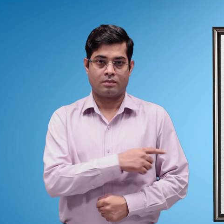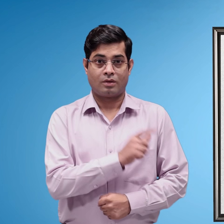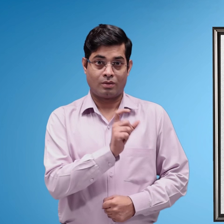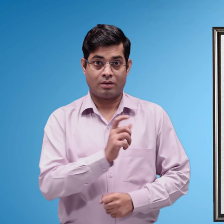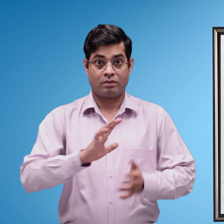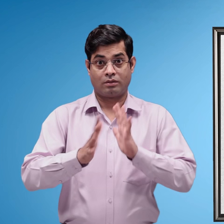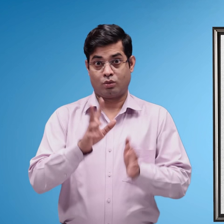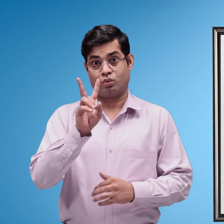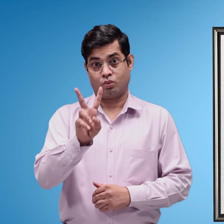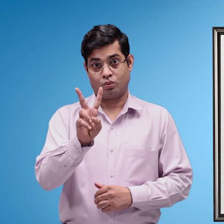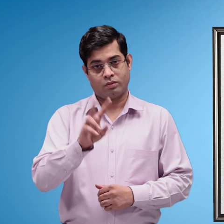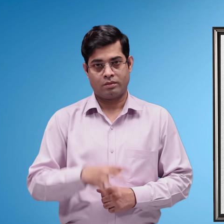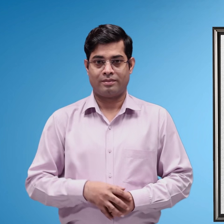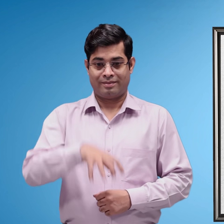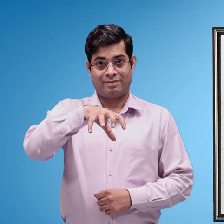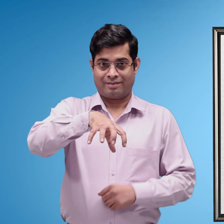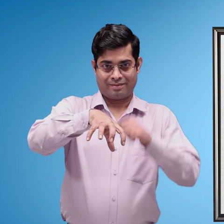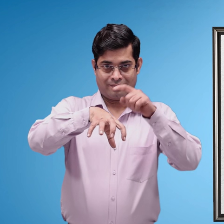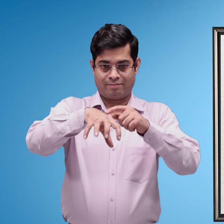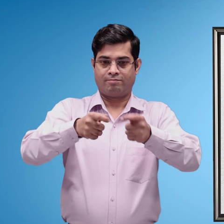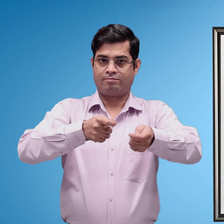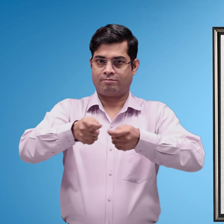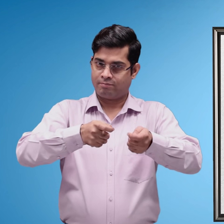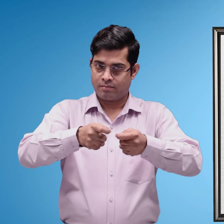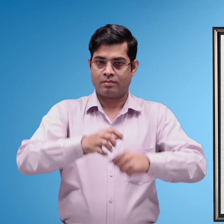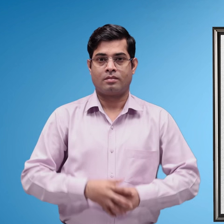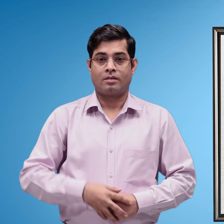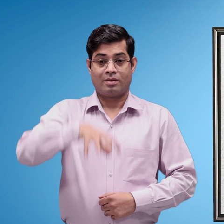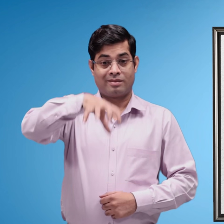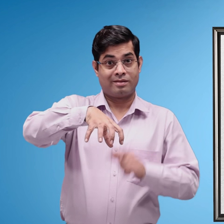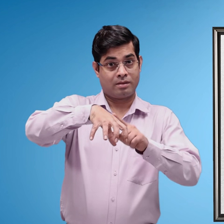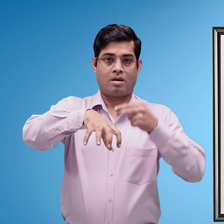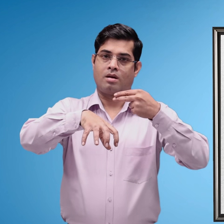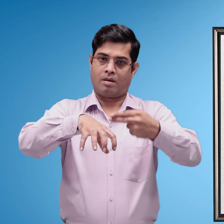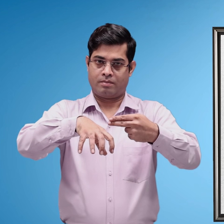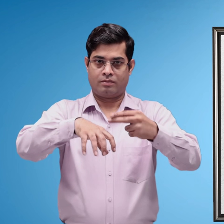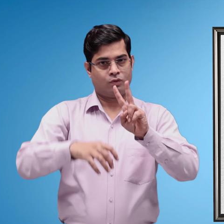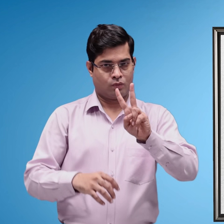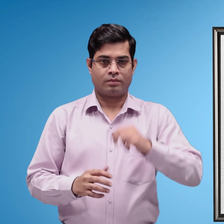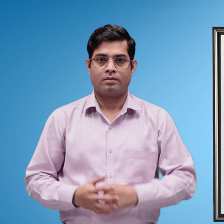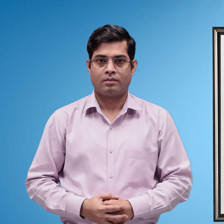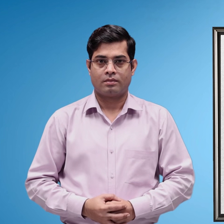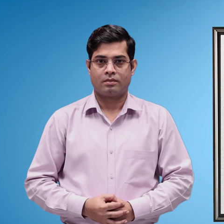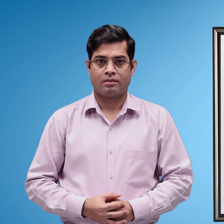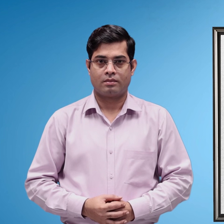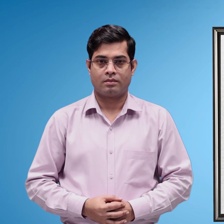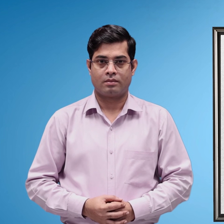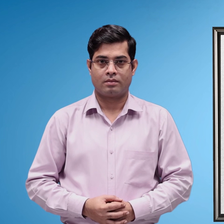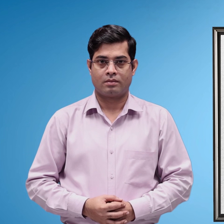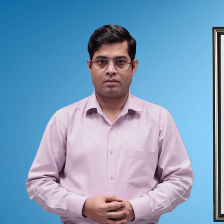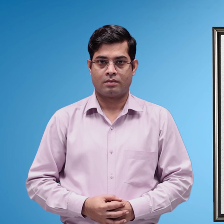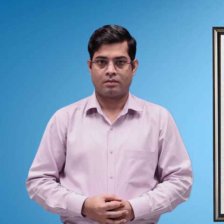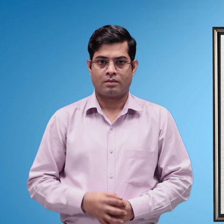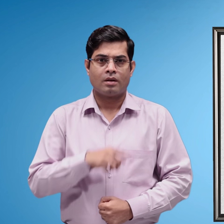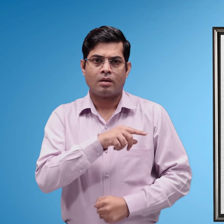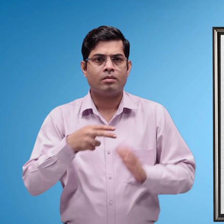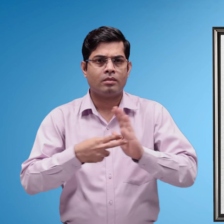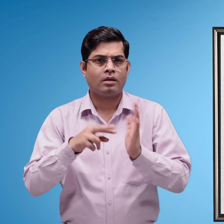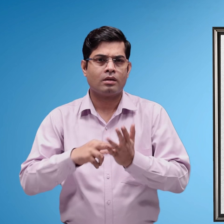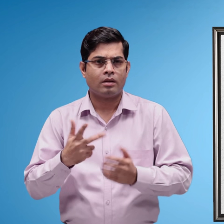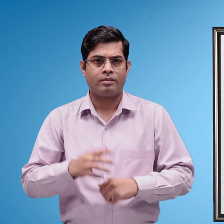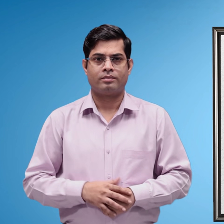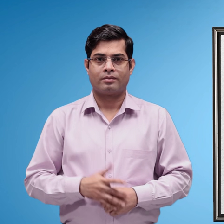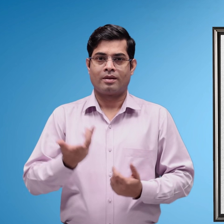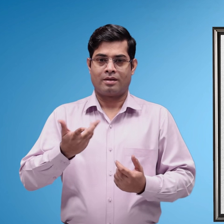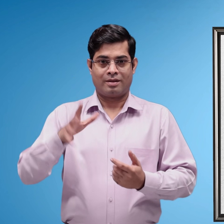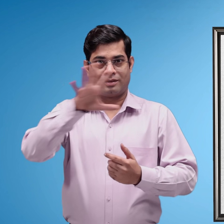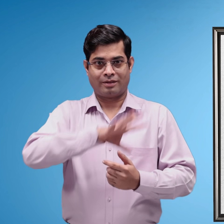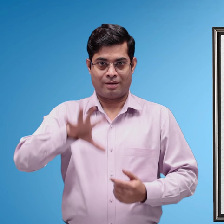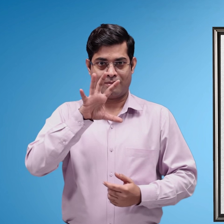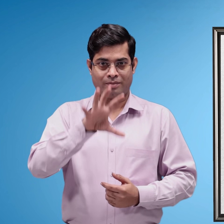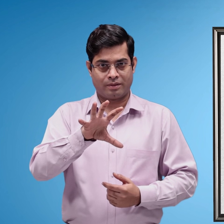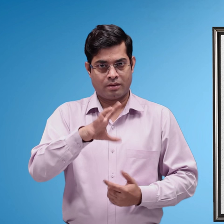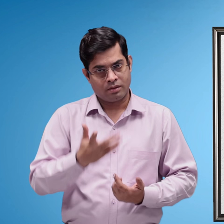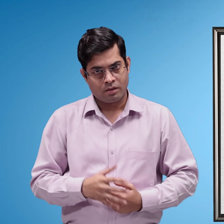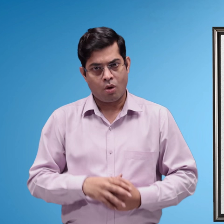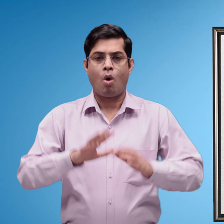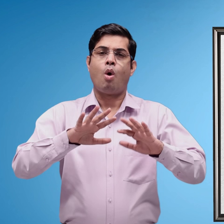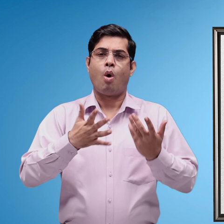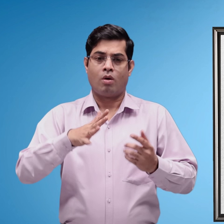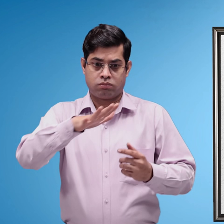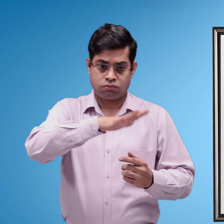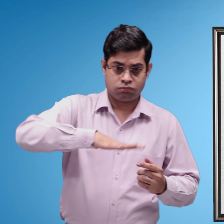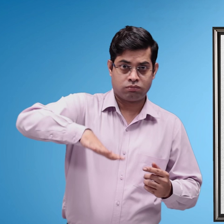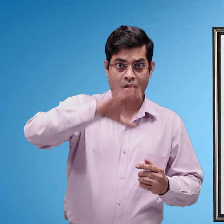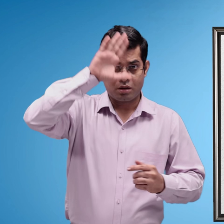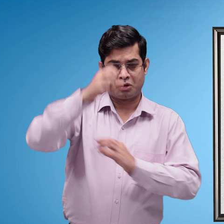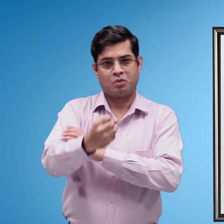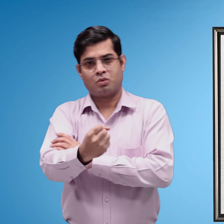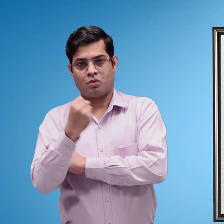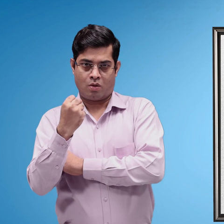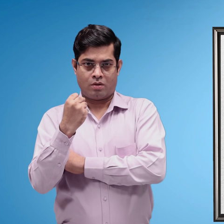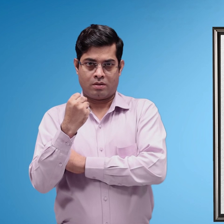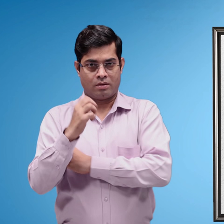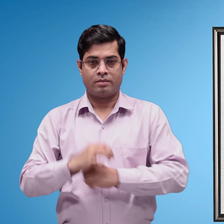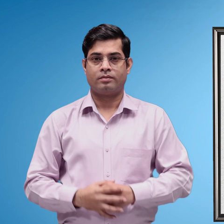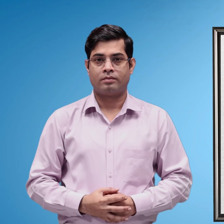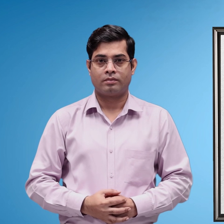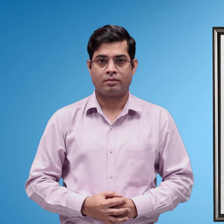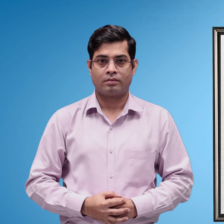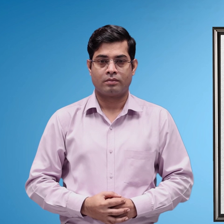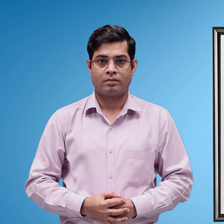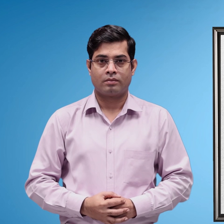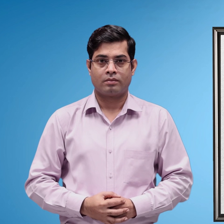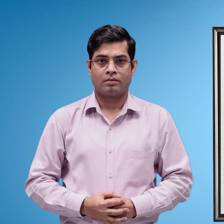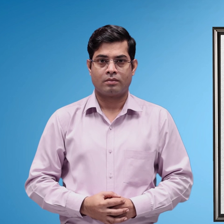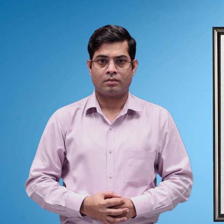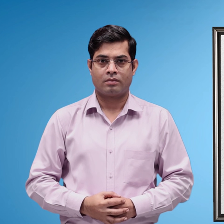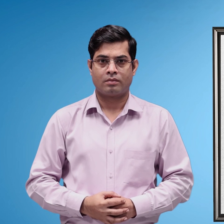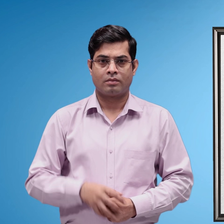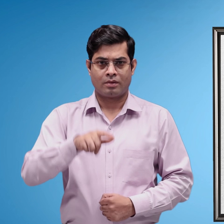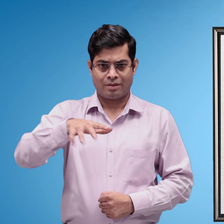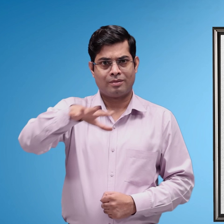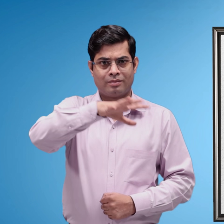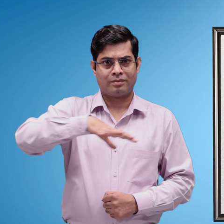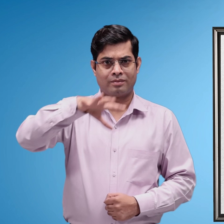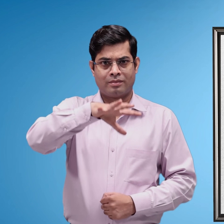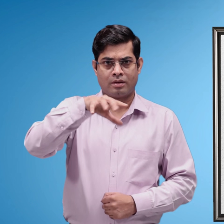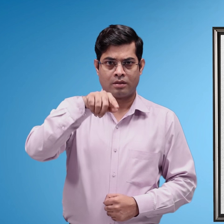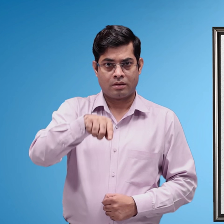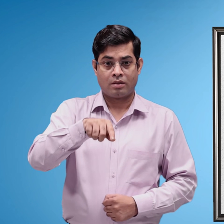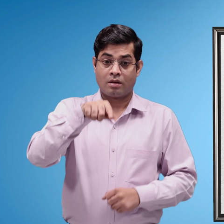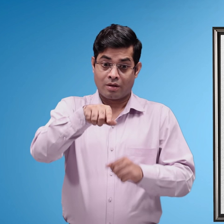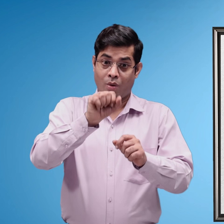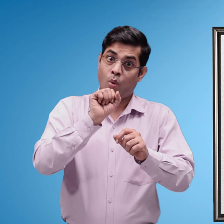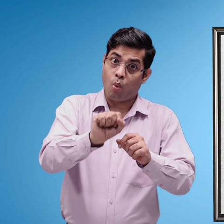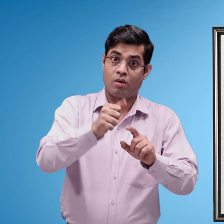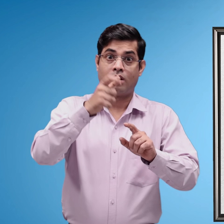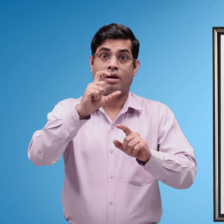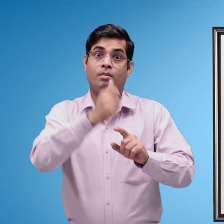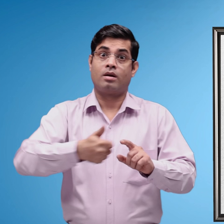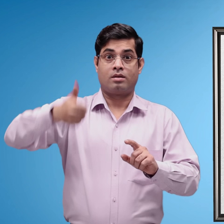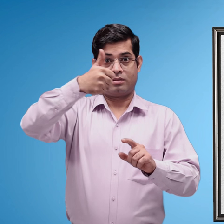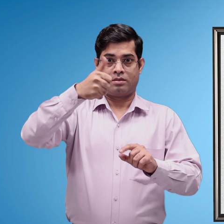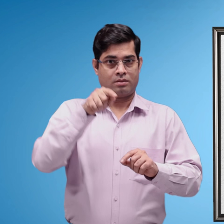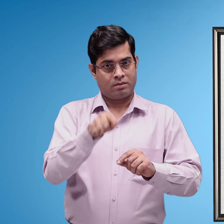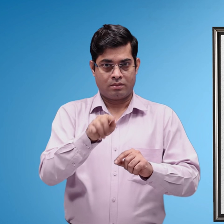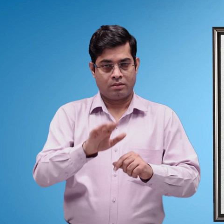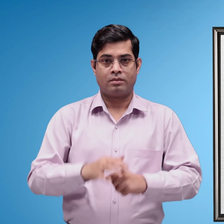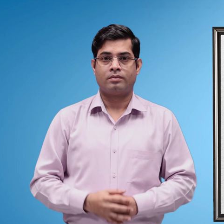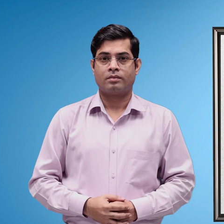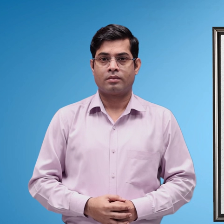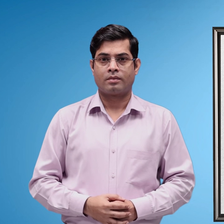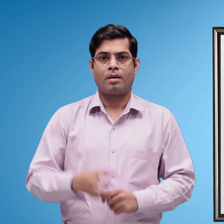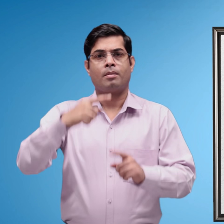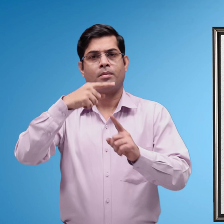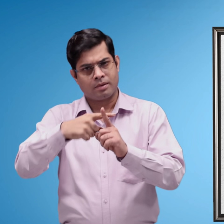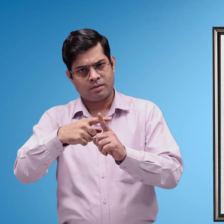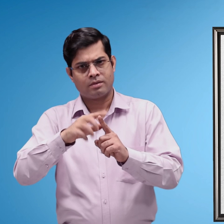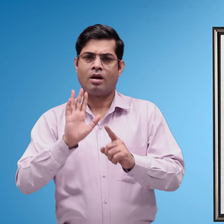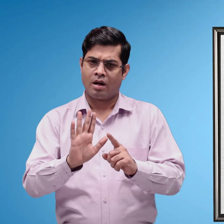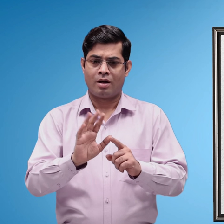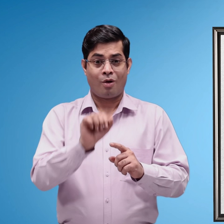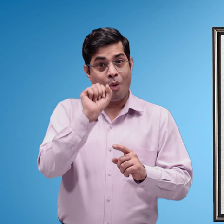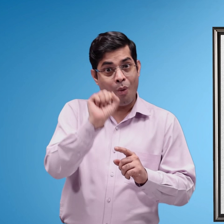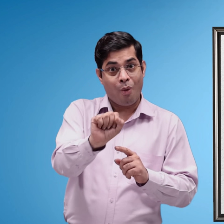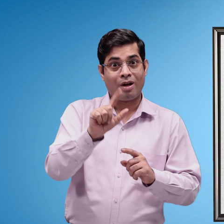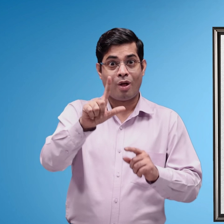province This is the sign for province. It refers to an area of a country or empire. It may have its own capital,